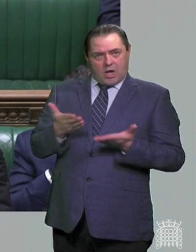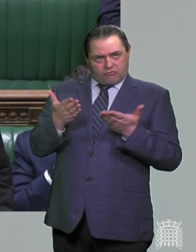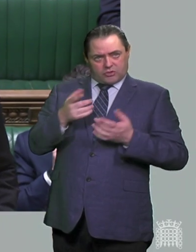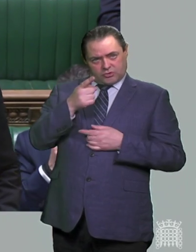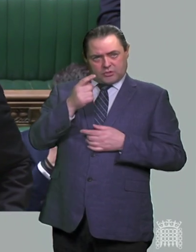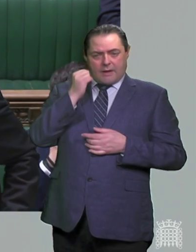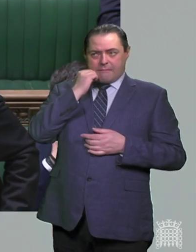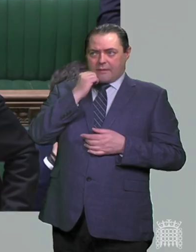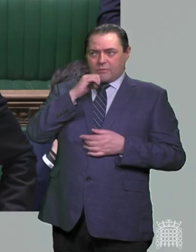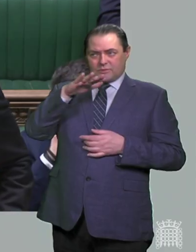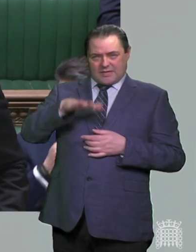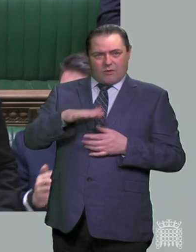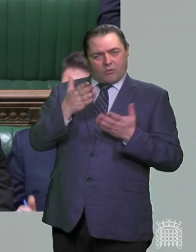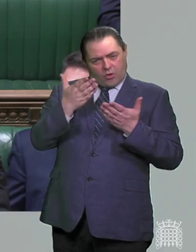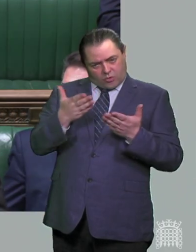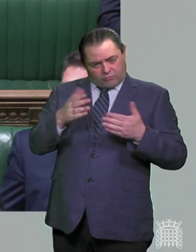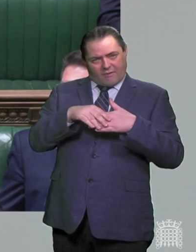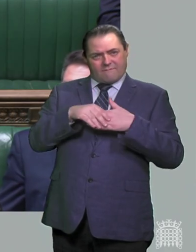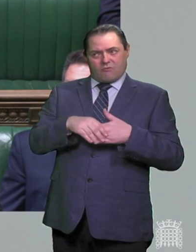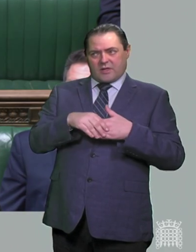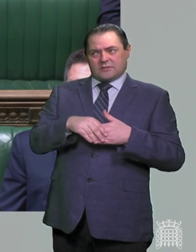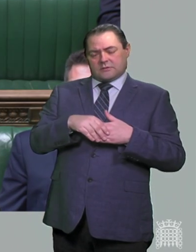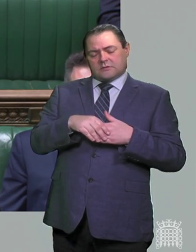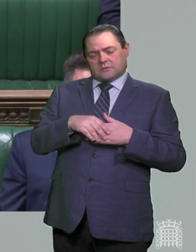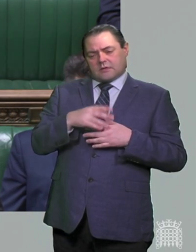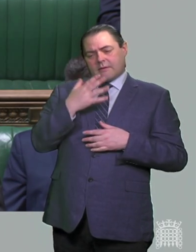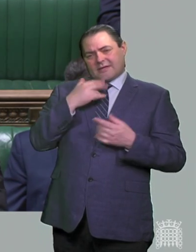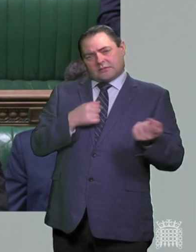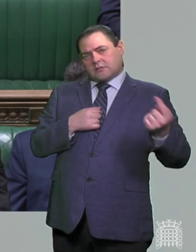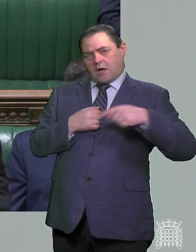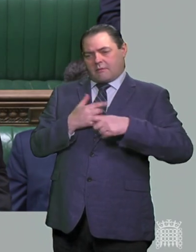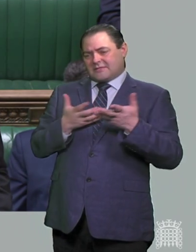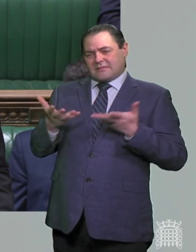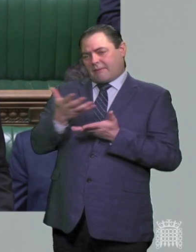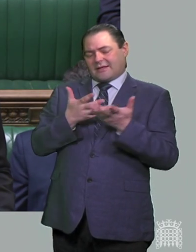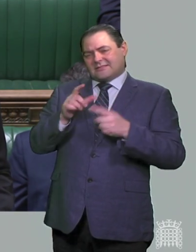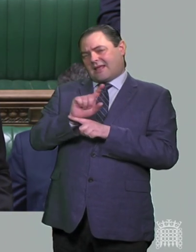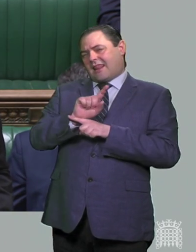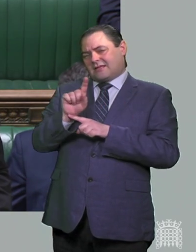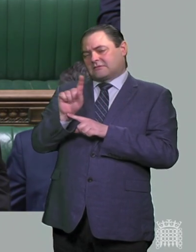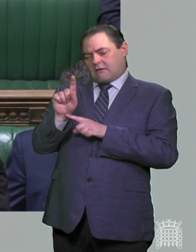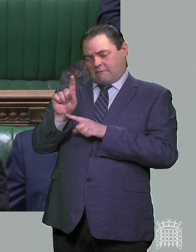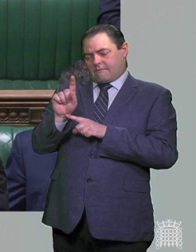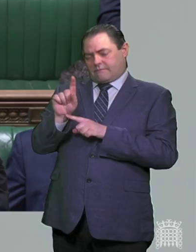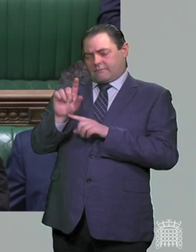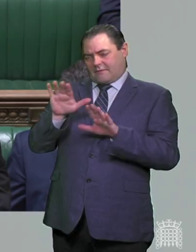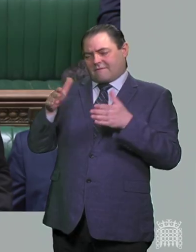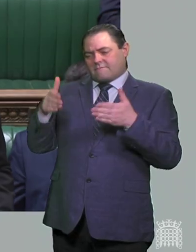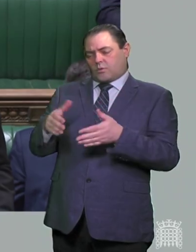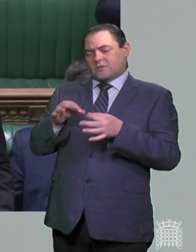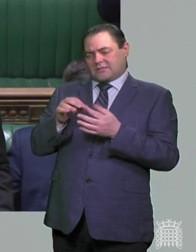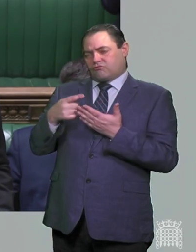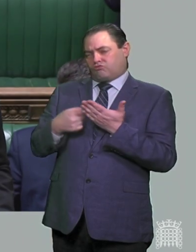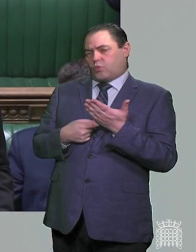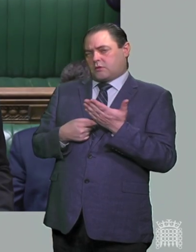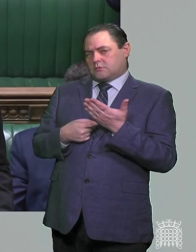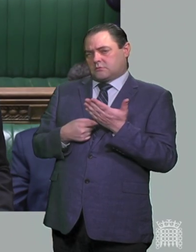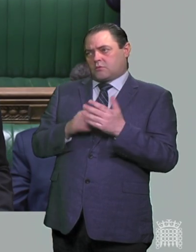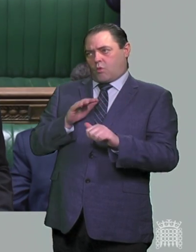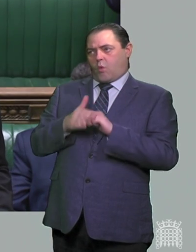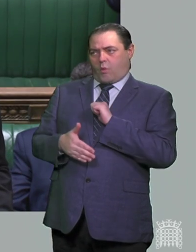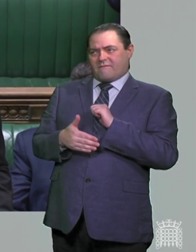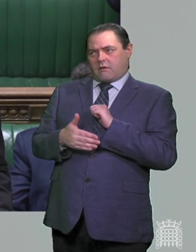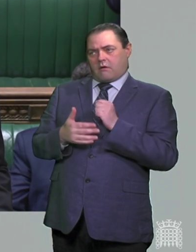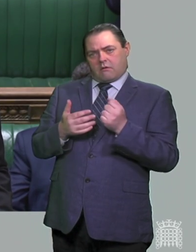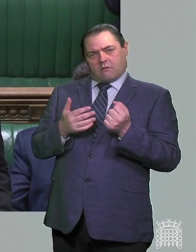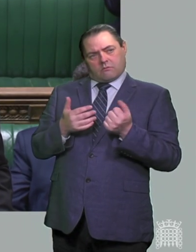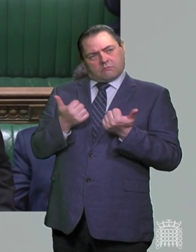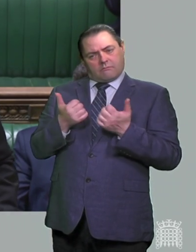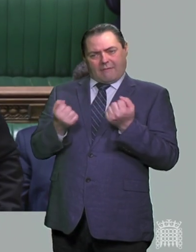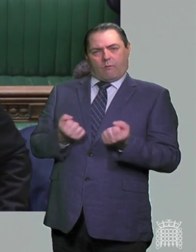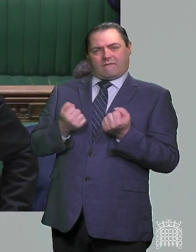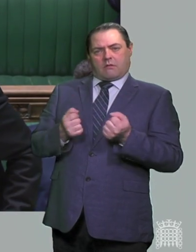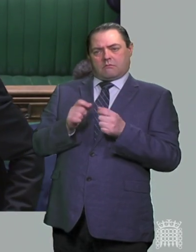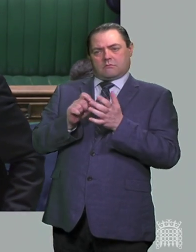I encourage my honourable Friend to attend today’s debate, in this Chamber, on the regulations implementing this powerful democratic mechanism.